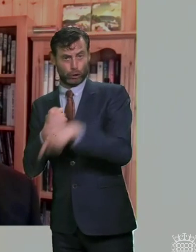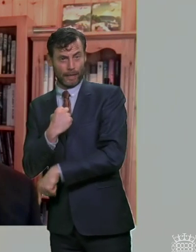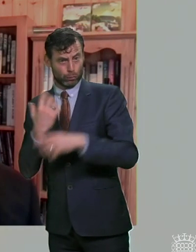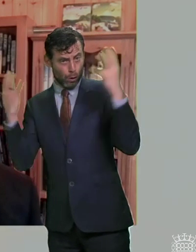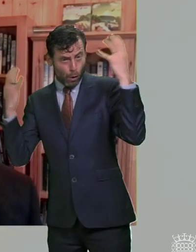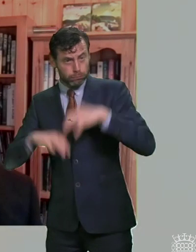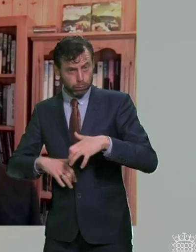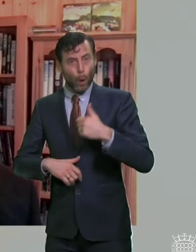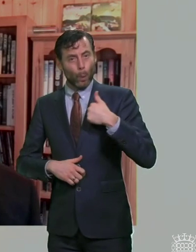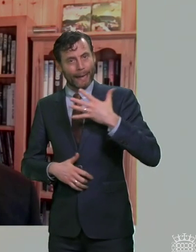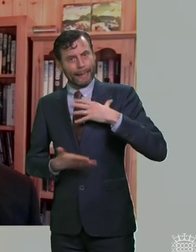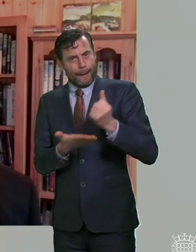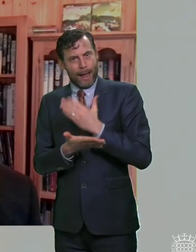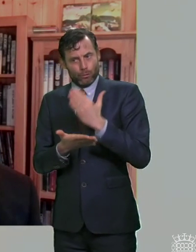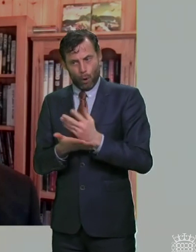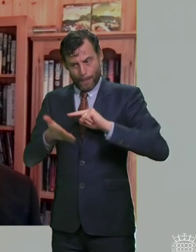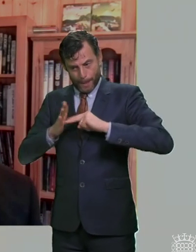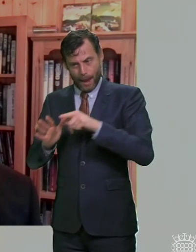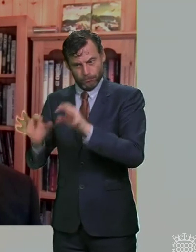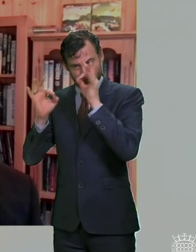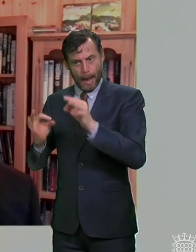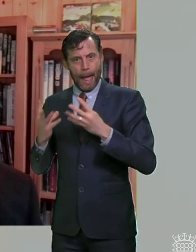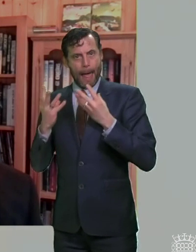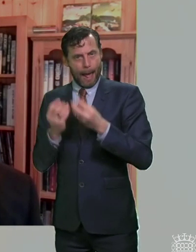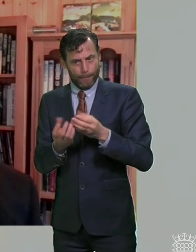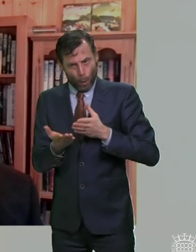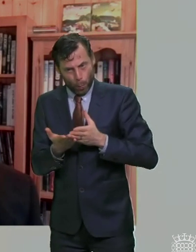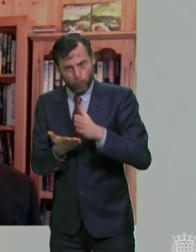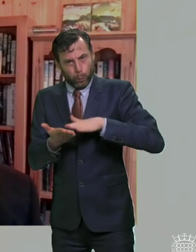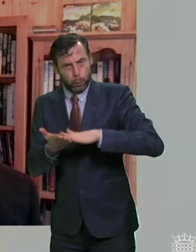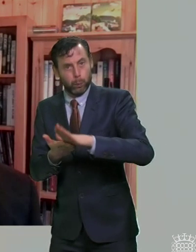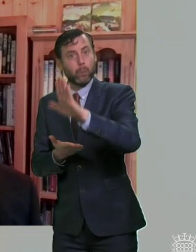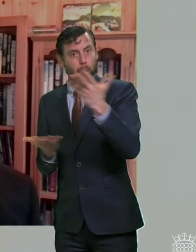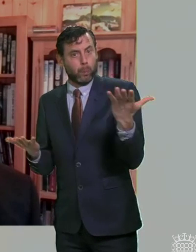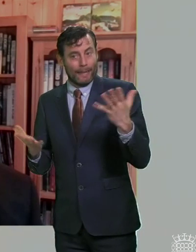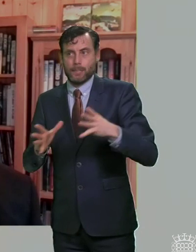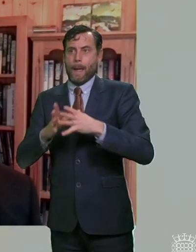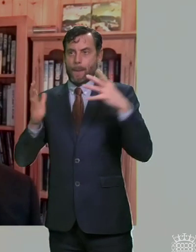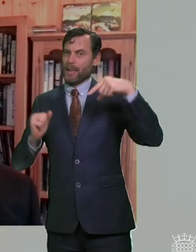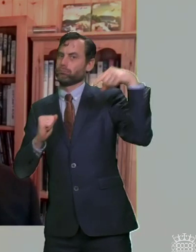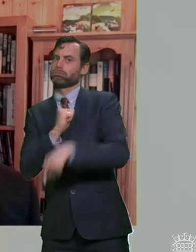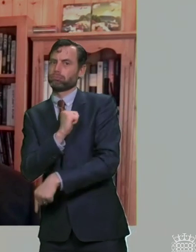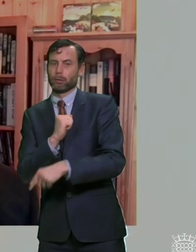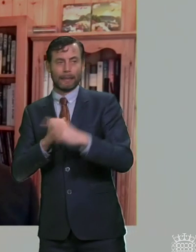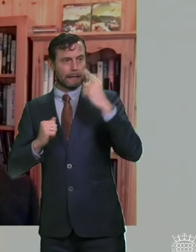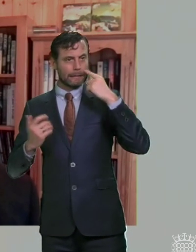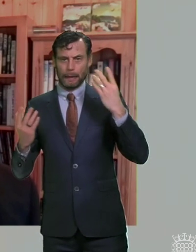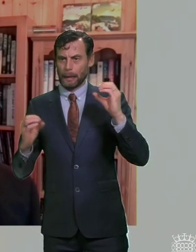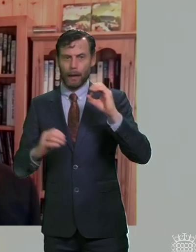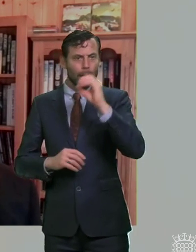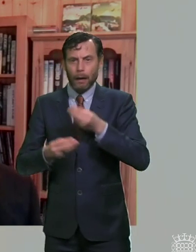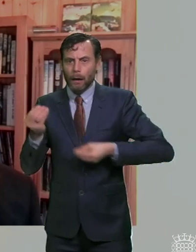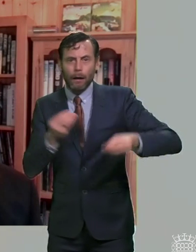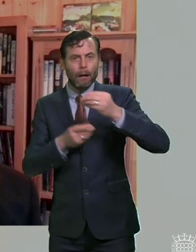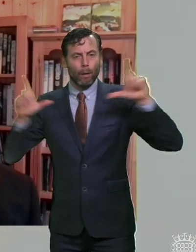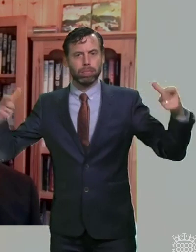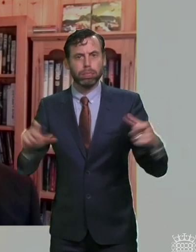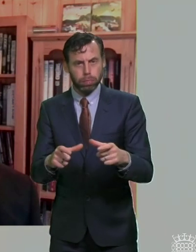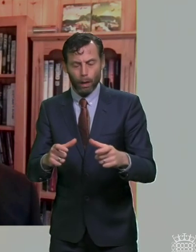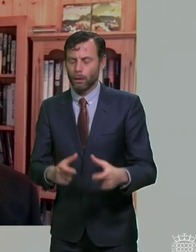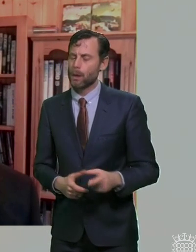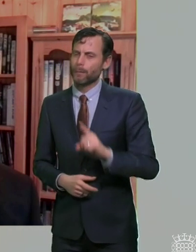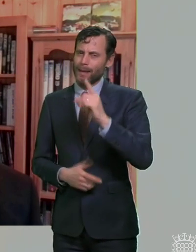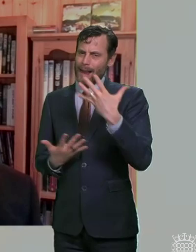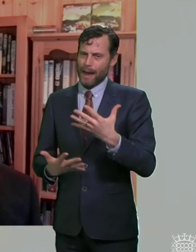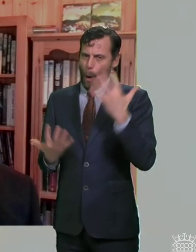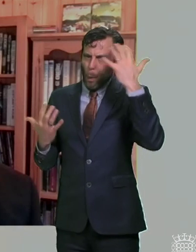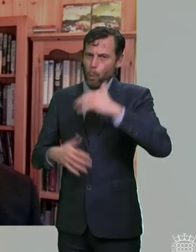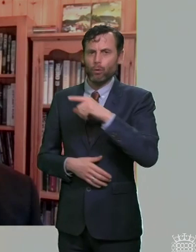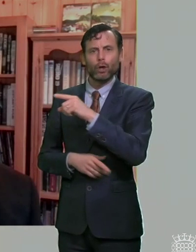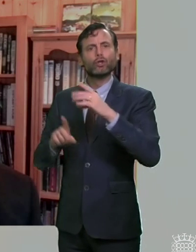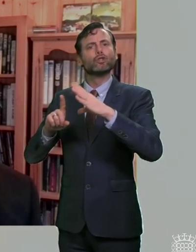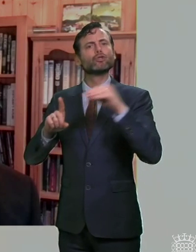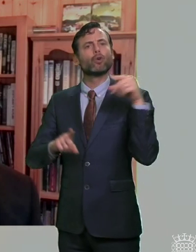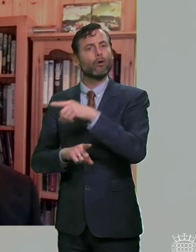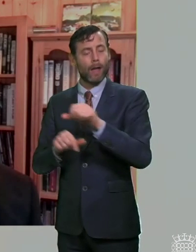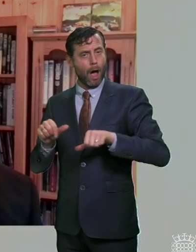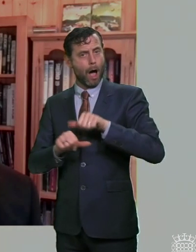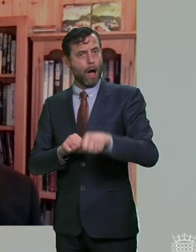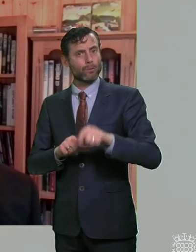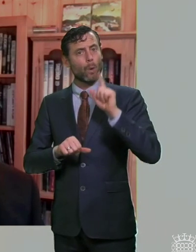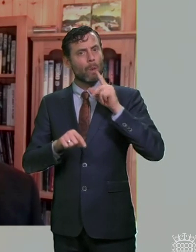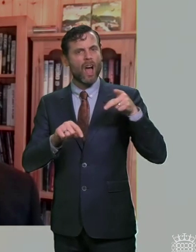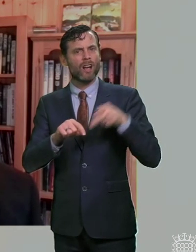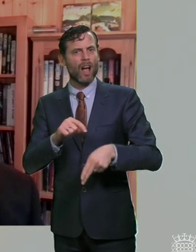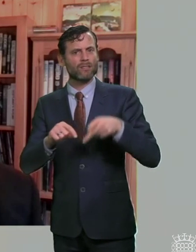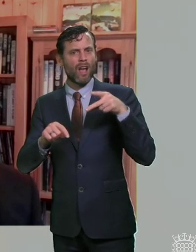We now need a Government who understand the scale of this crisis, yet at the very moment that we need maximum investment to recover, the Tories are threatening austerity cuts that will leave lasting scars on all our communities.